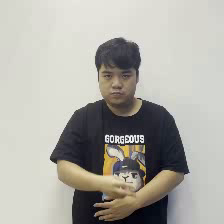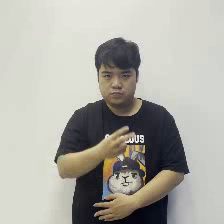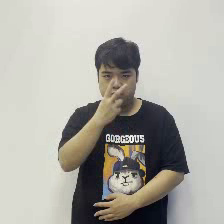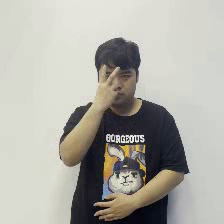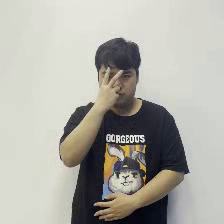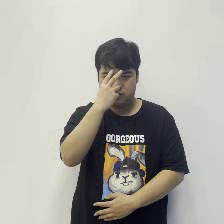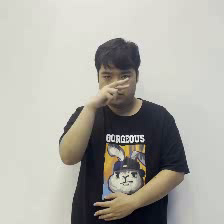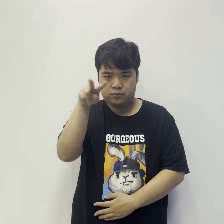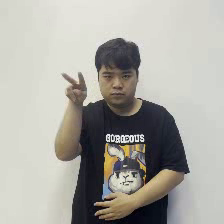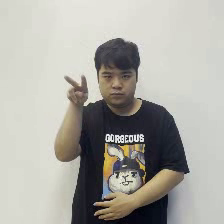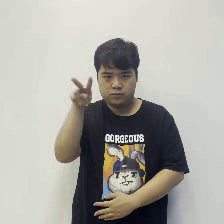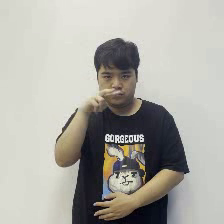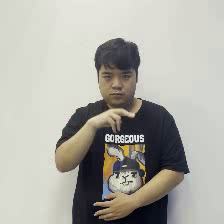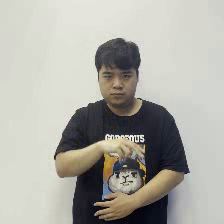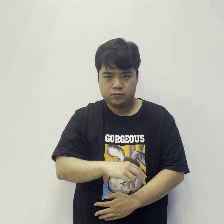Nhìn